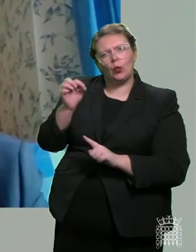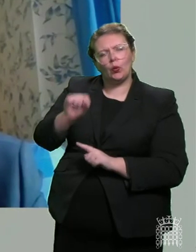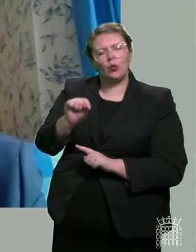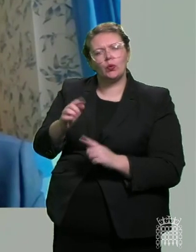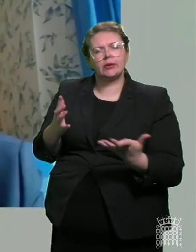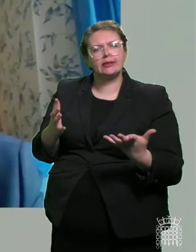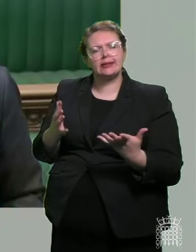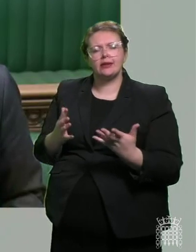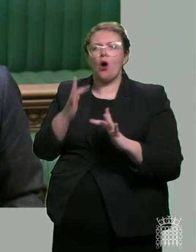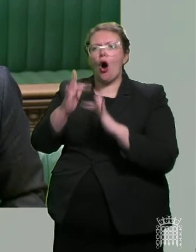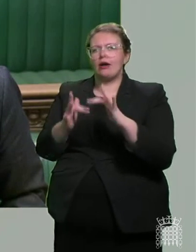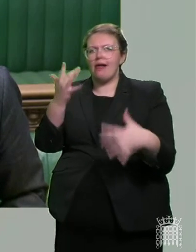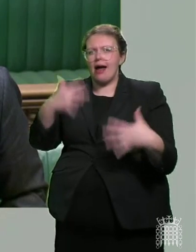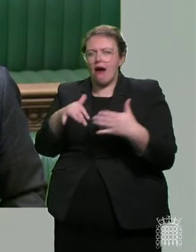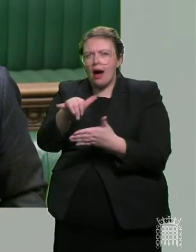On a point of order, Mr Speaker.